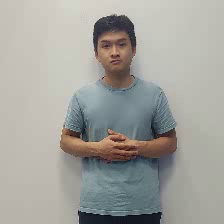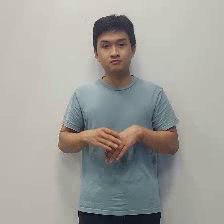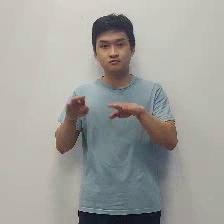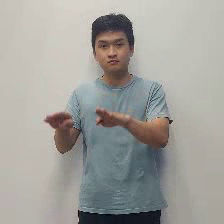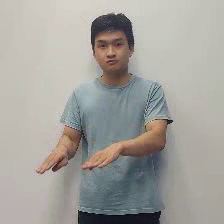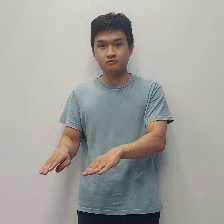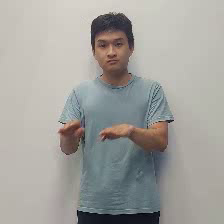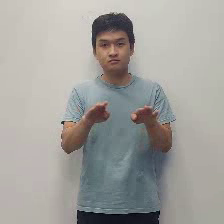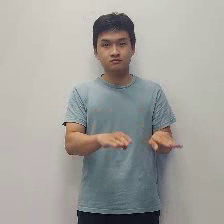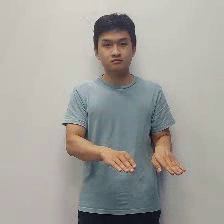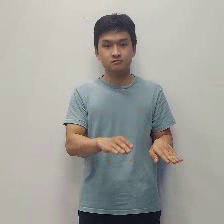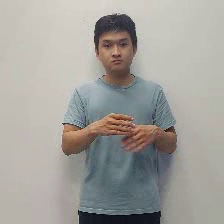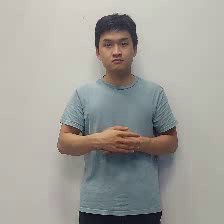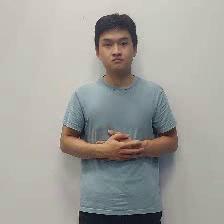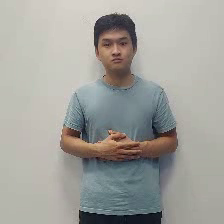Chậm lại